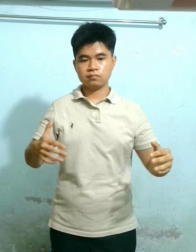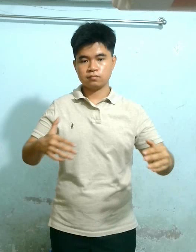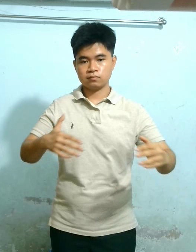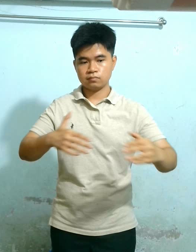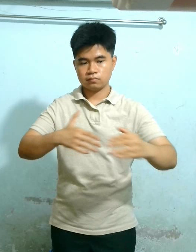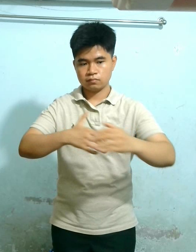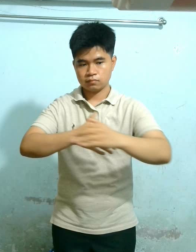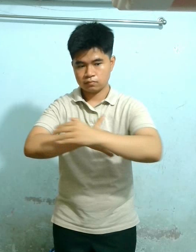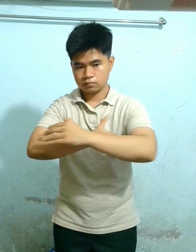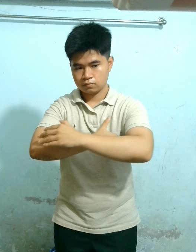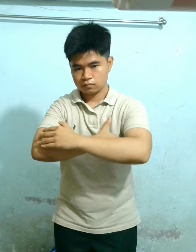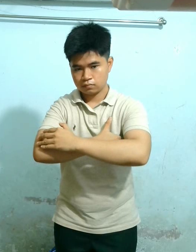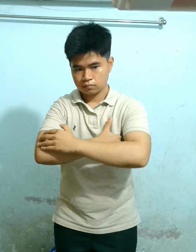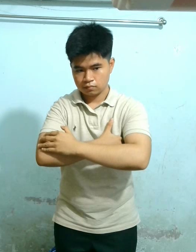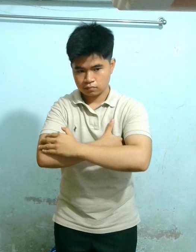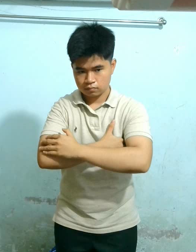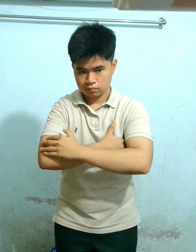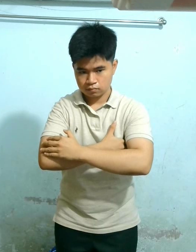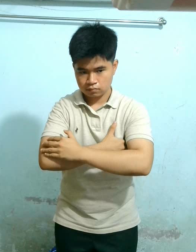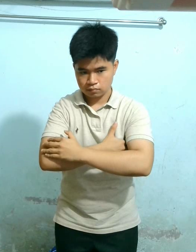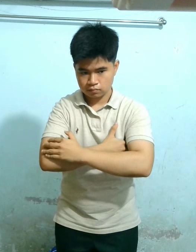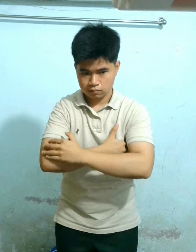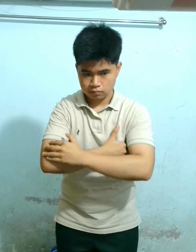om